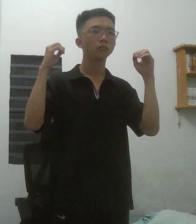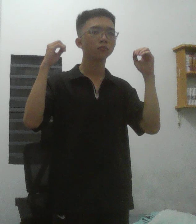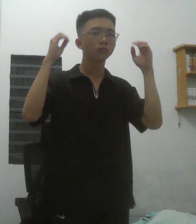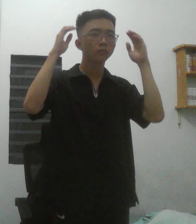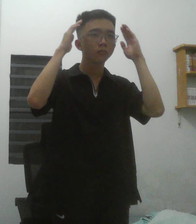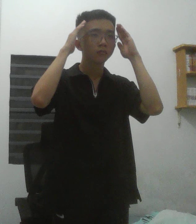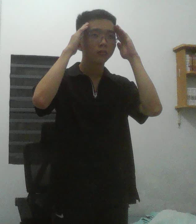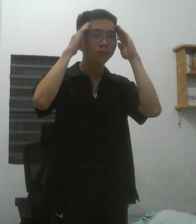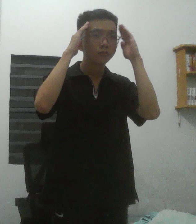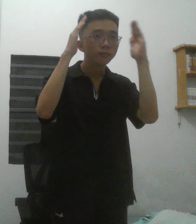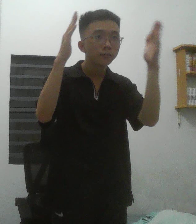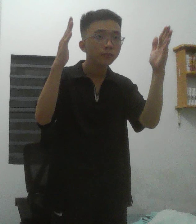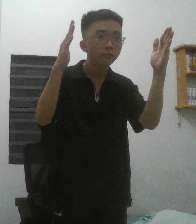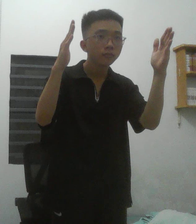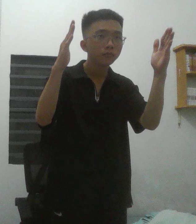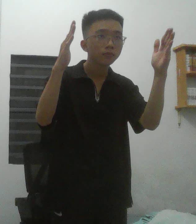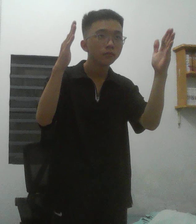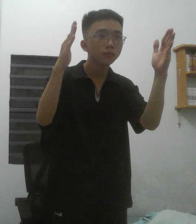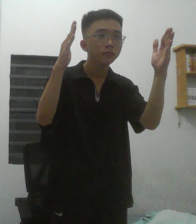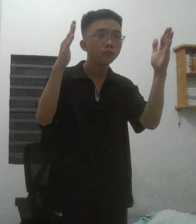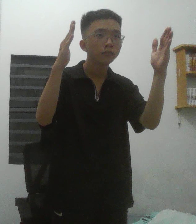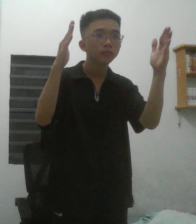quan tam